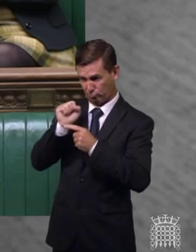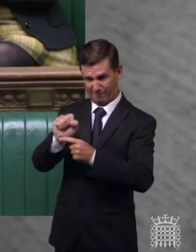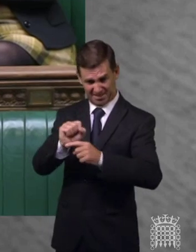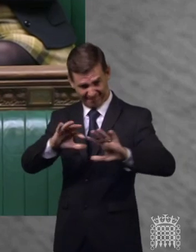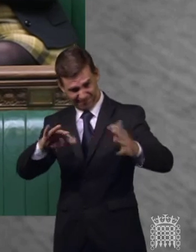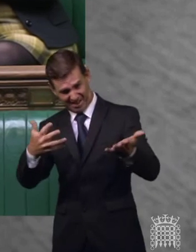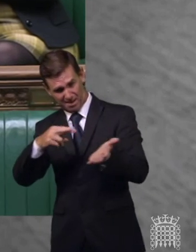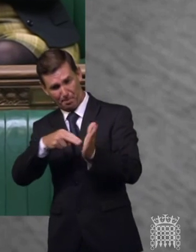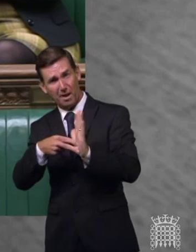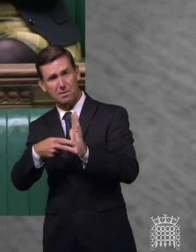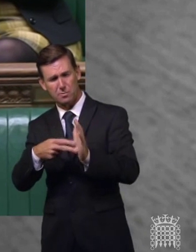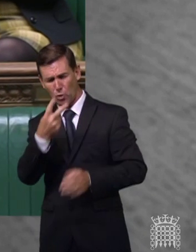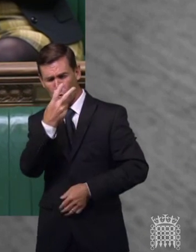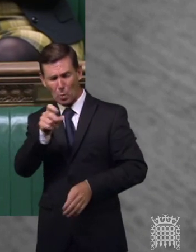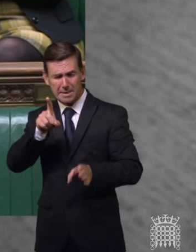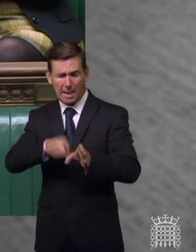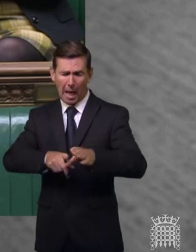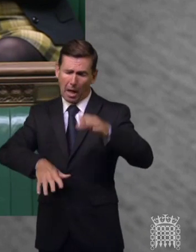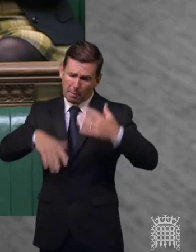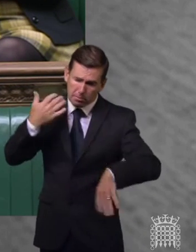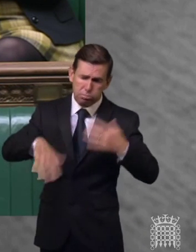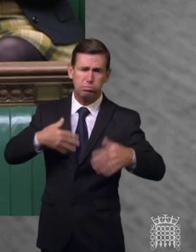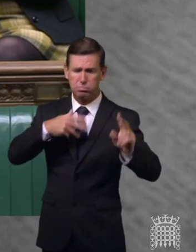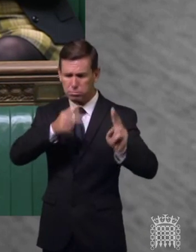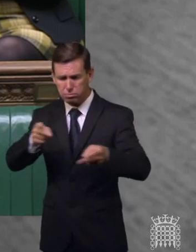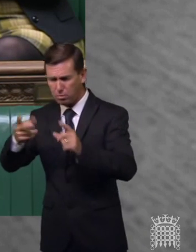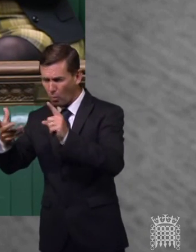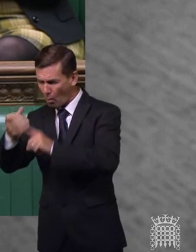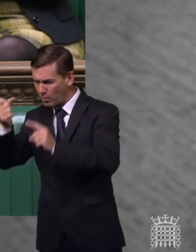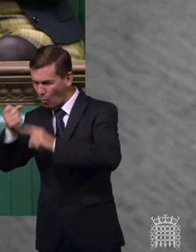What we won through 20 years of sacrifice could all be lost.